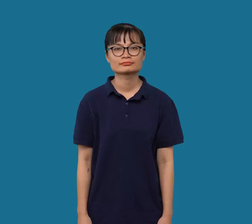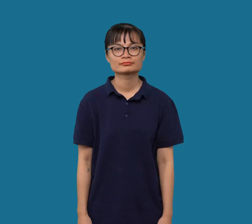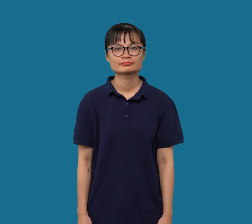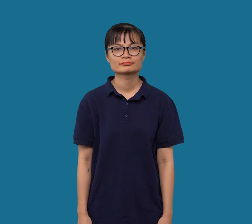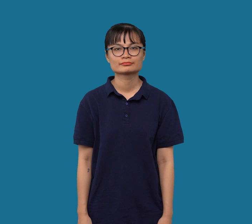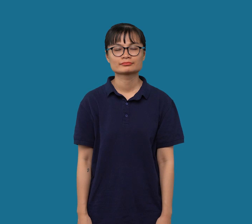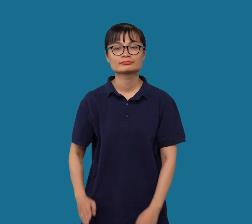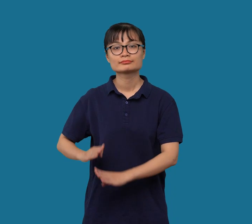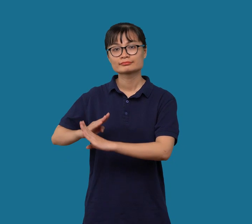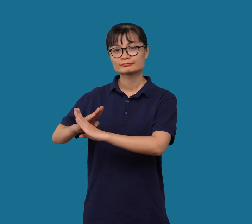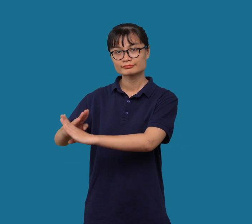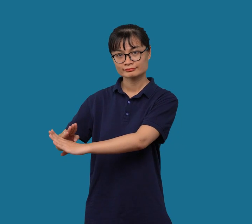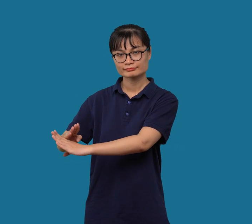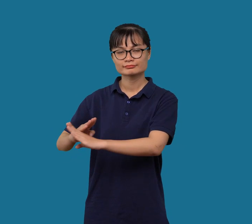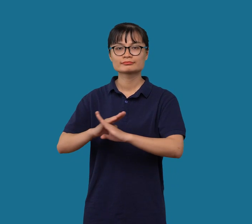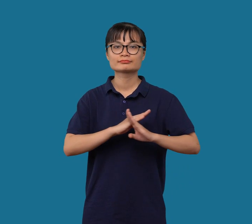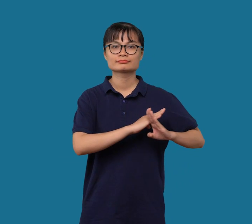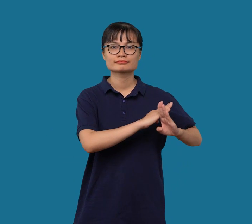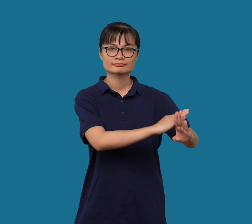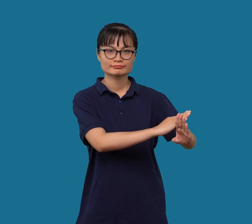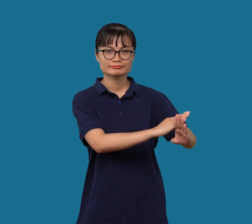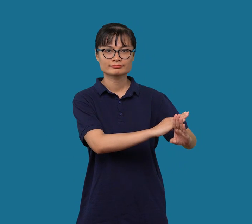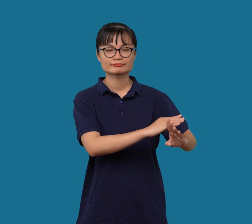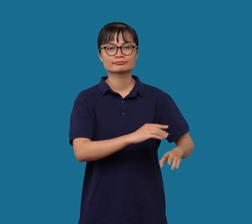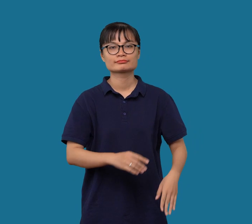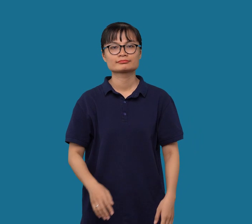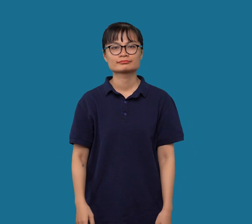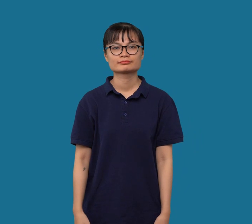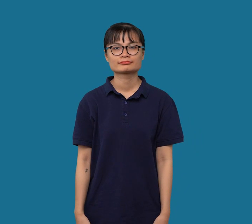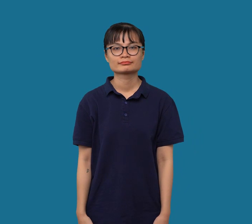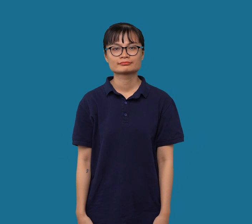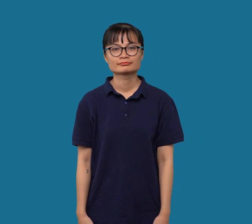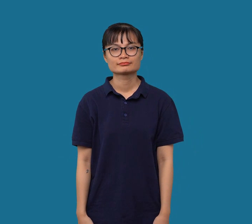tự vệ